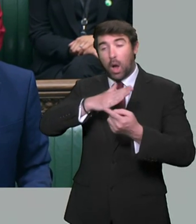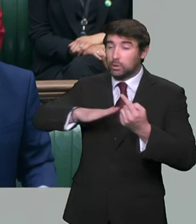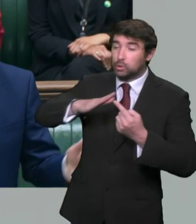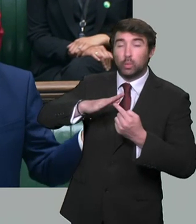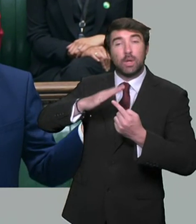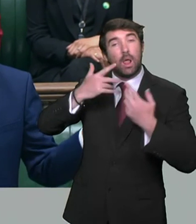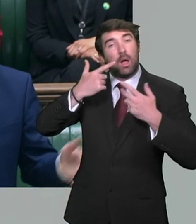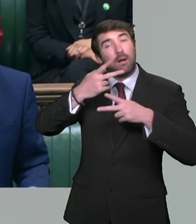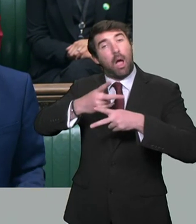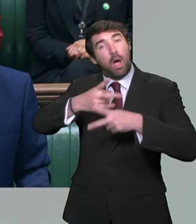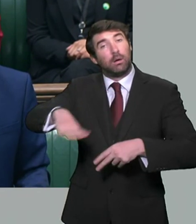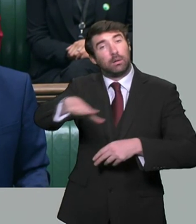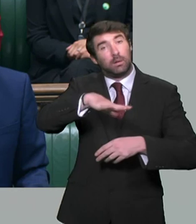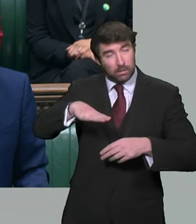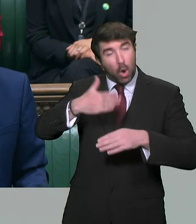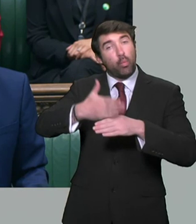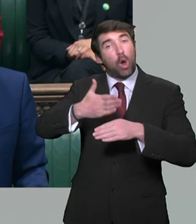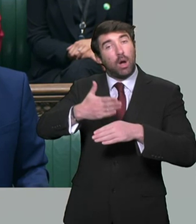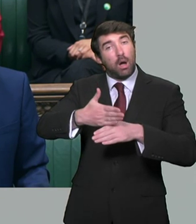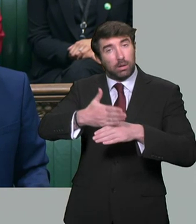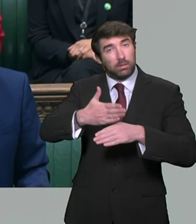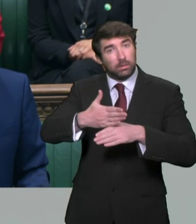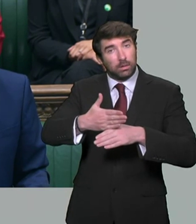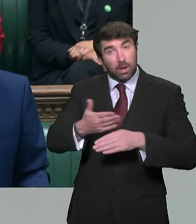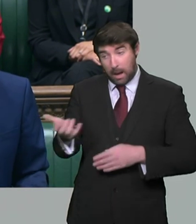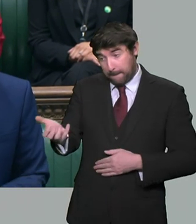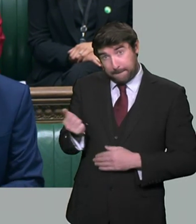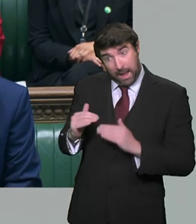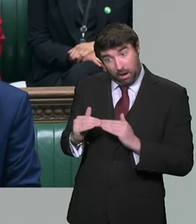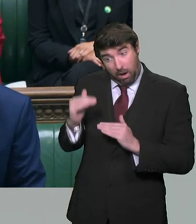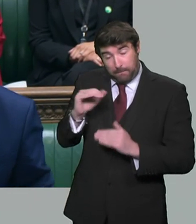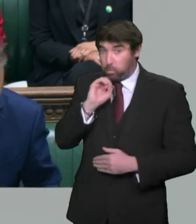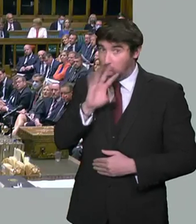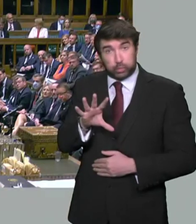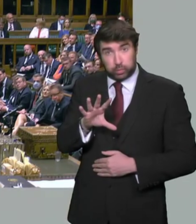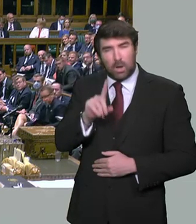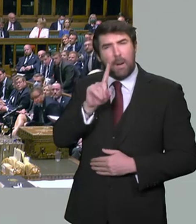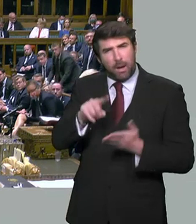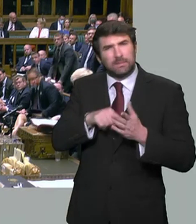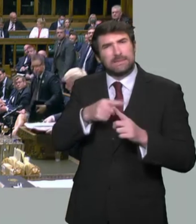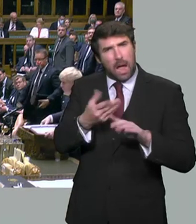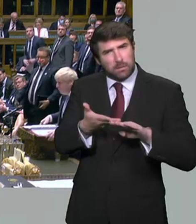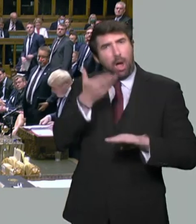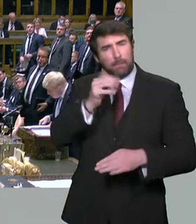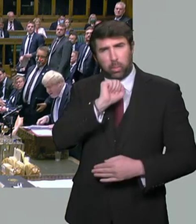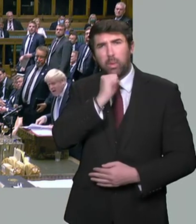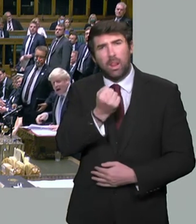In what world is that fair?